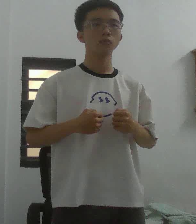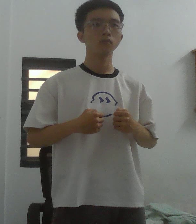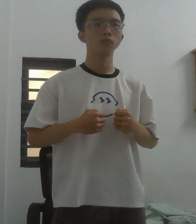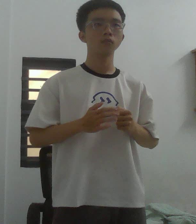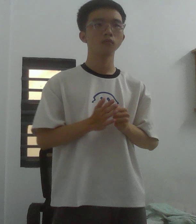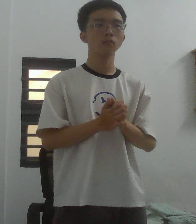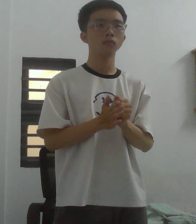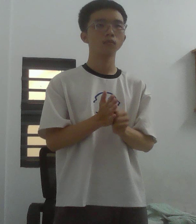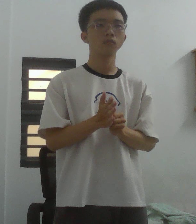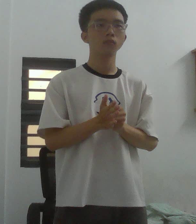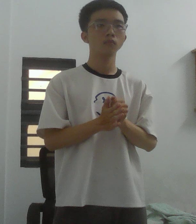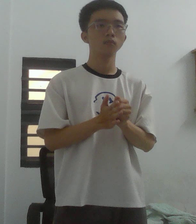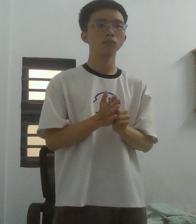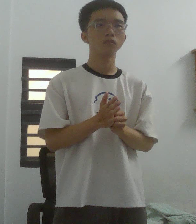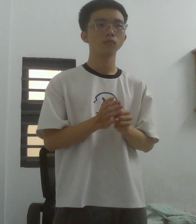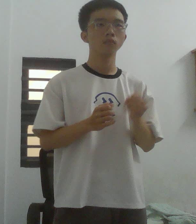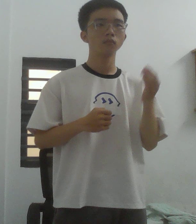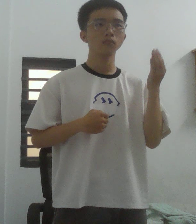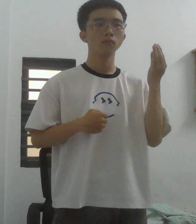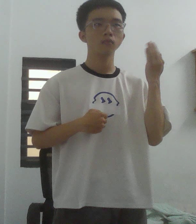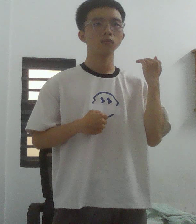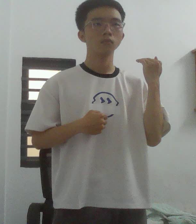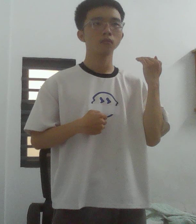thang truoc